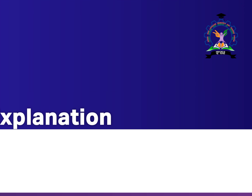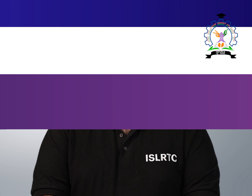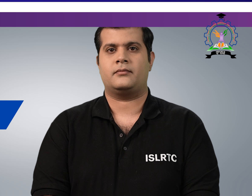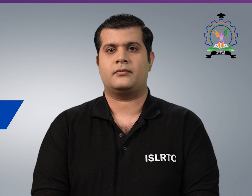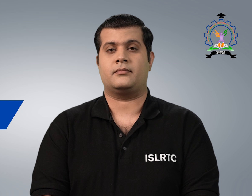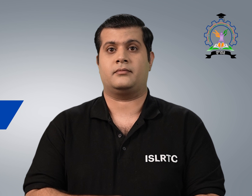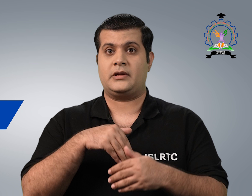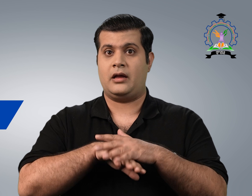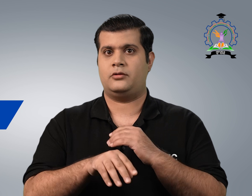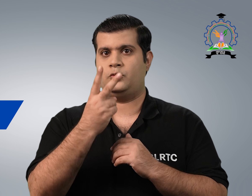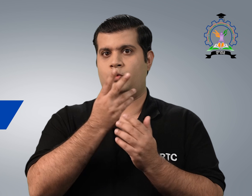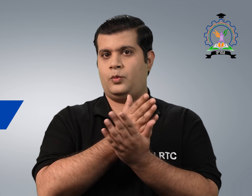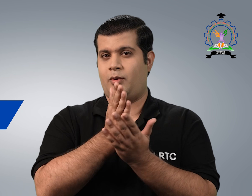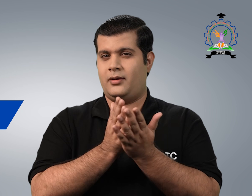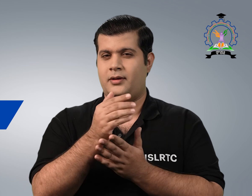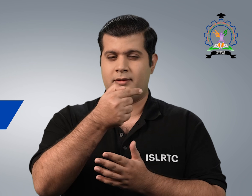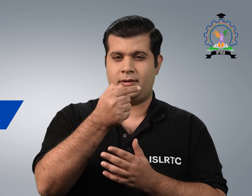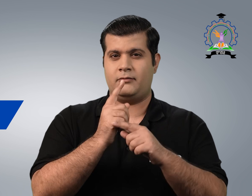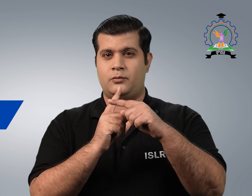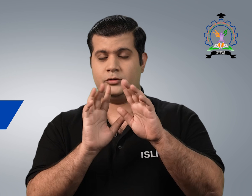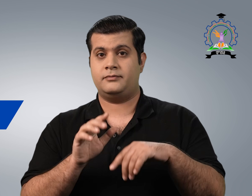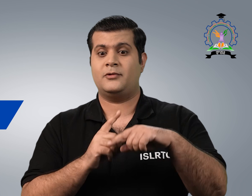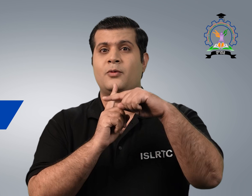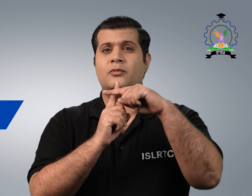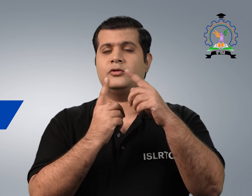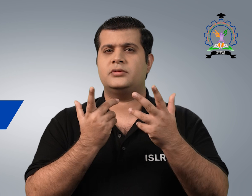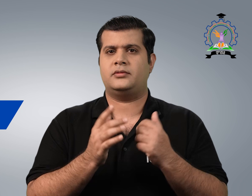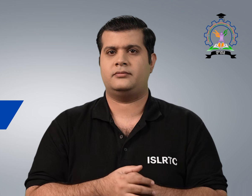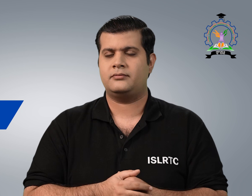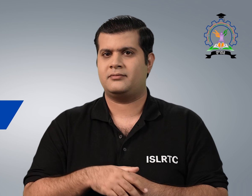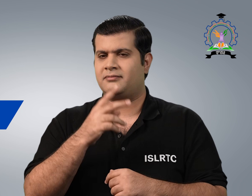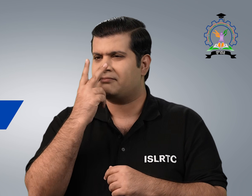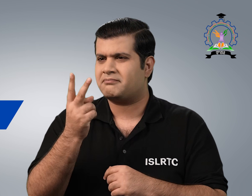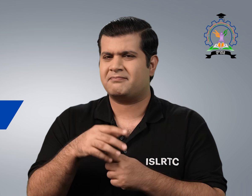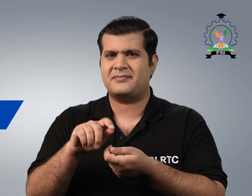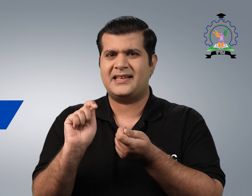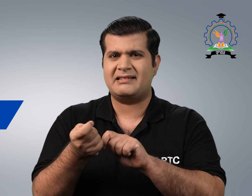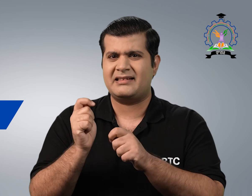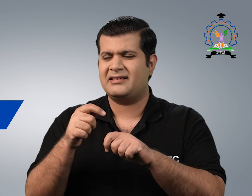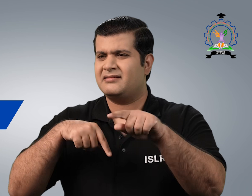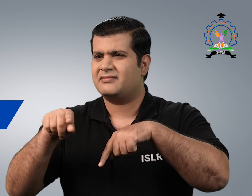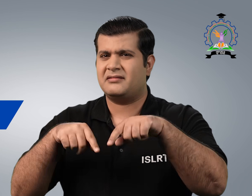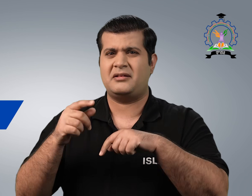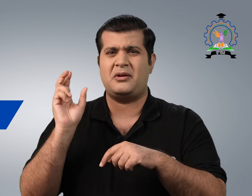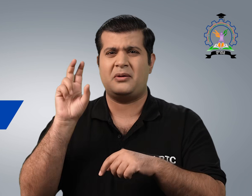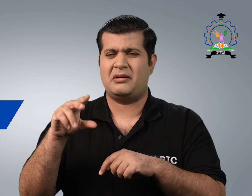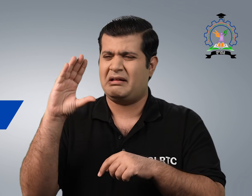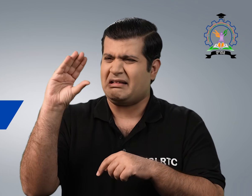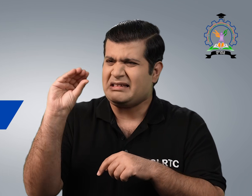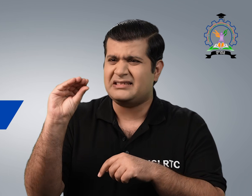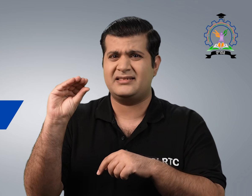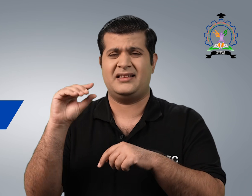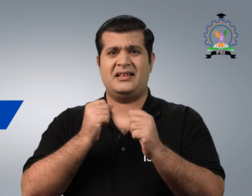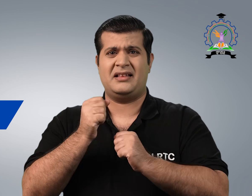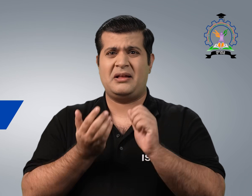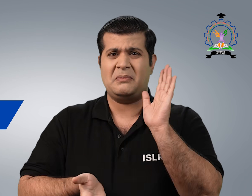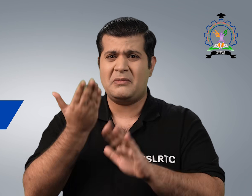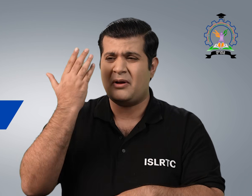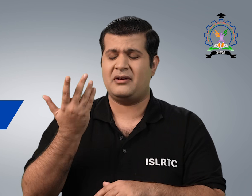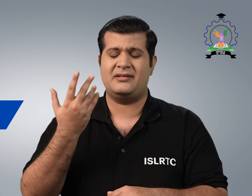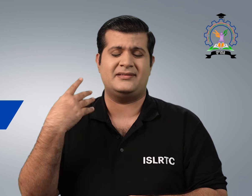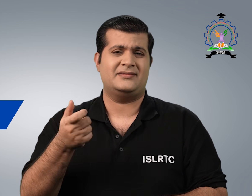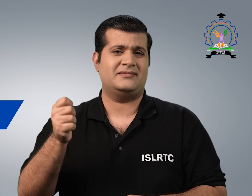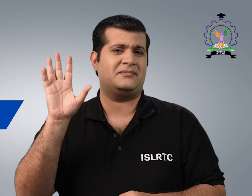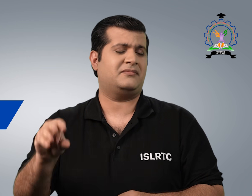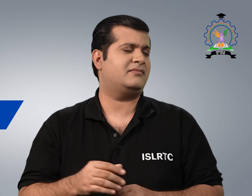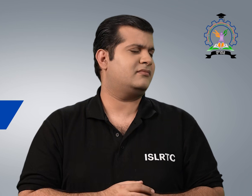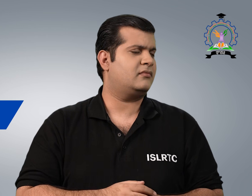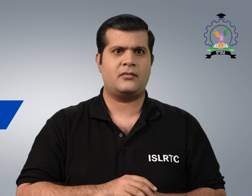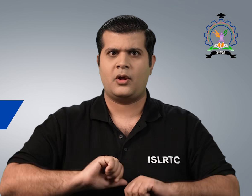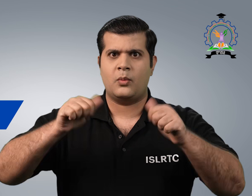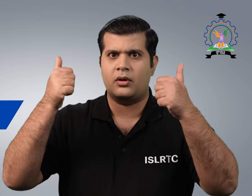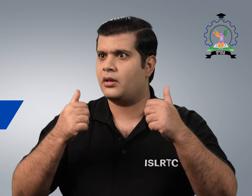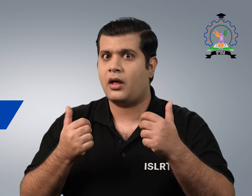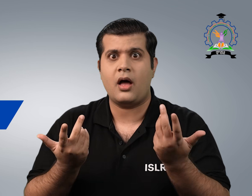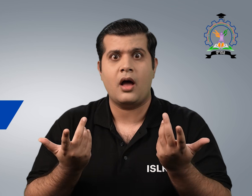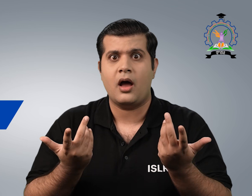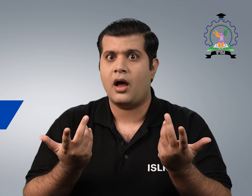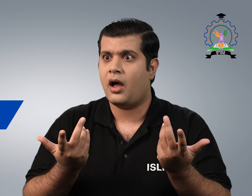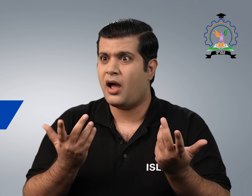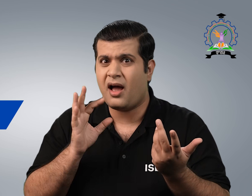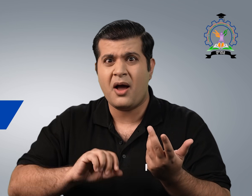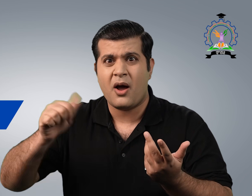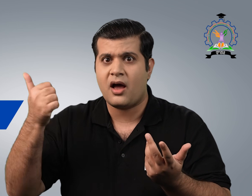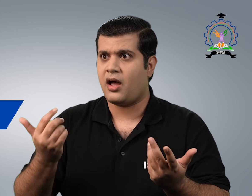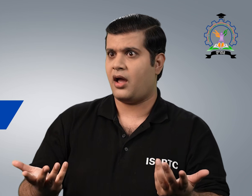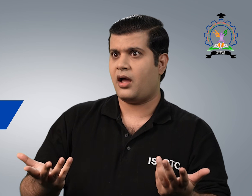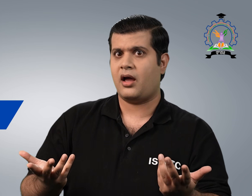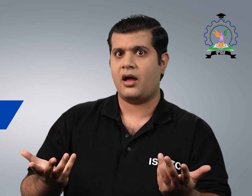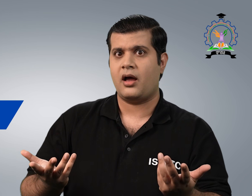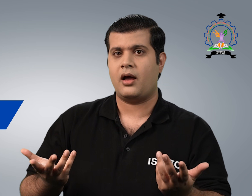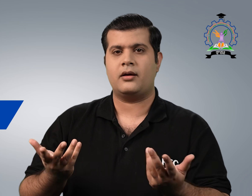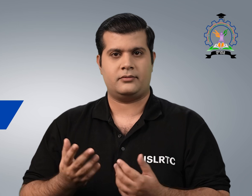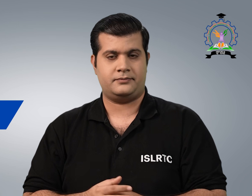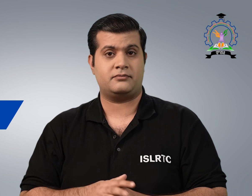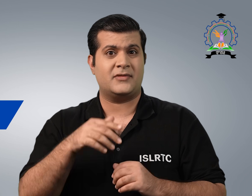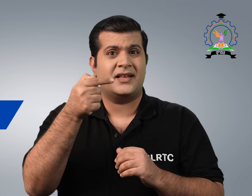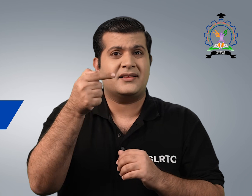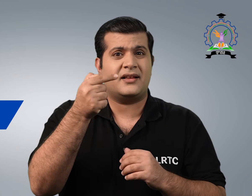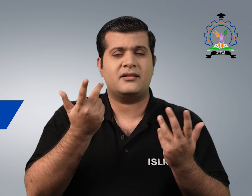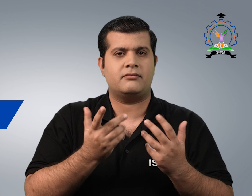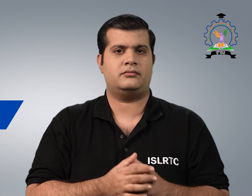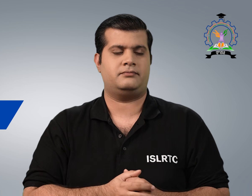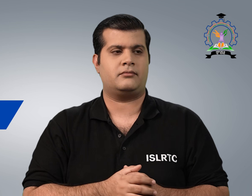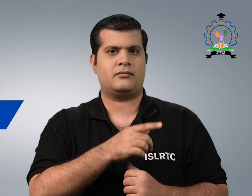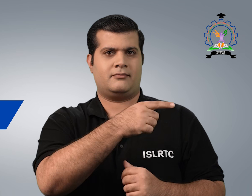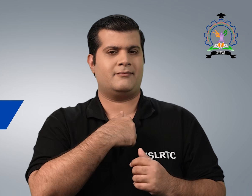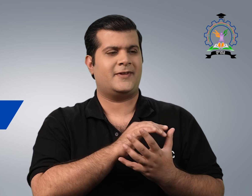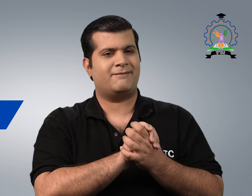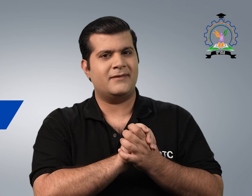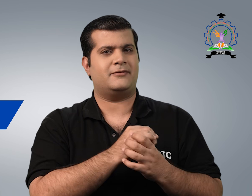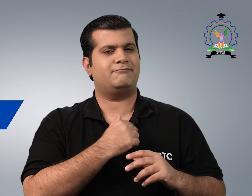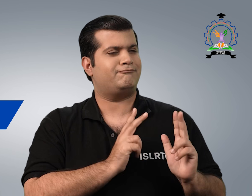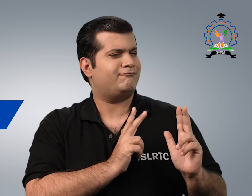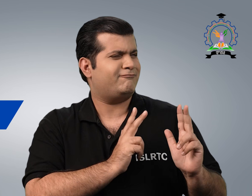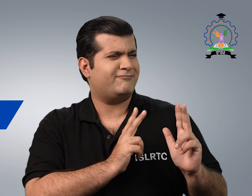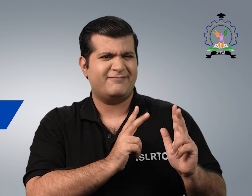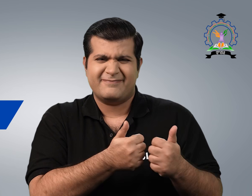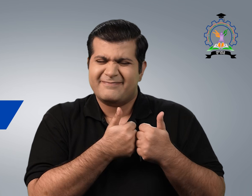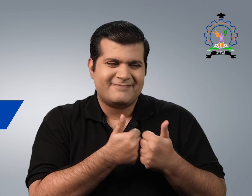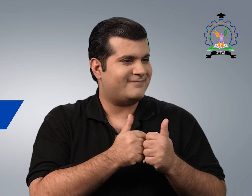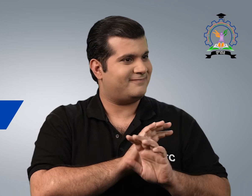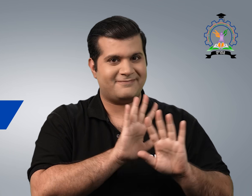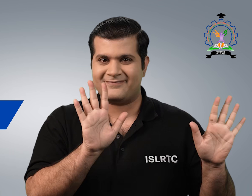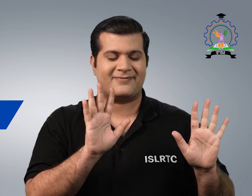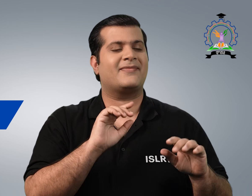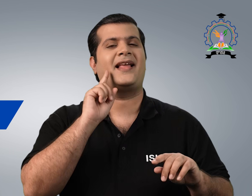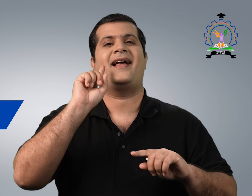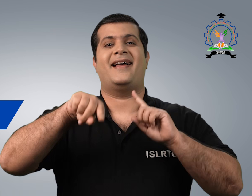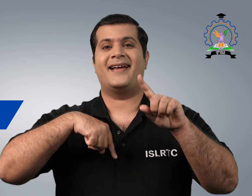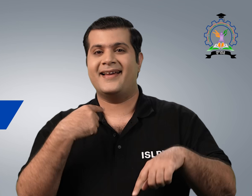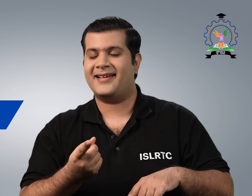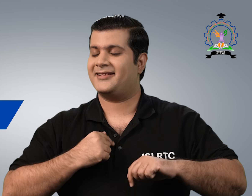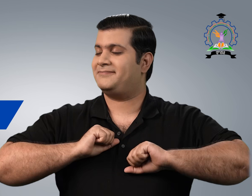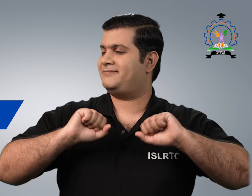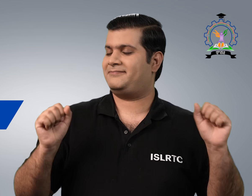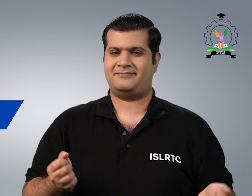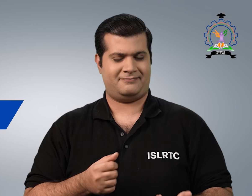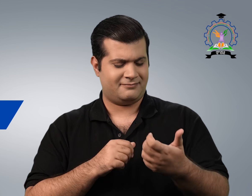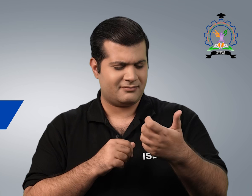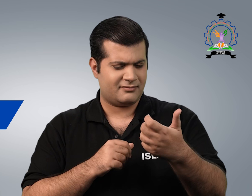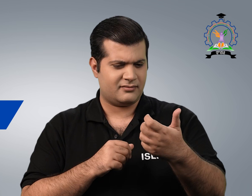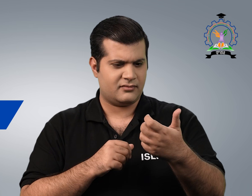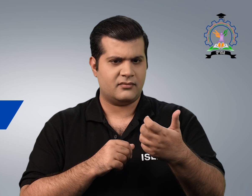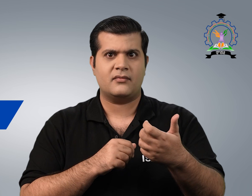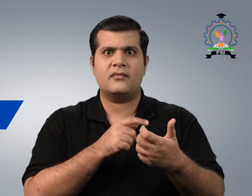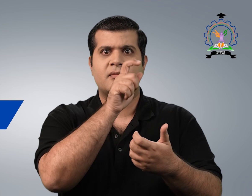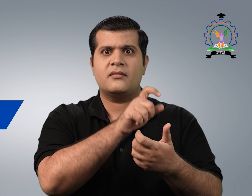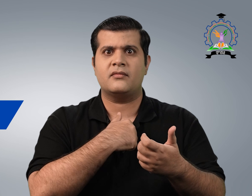Aback has both negative and positive connotations. While watching a cricket match, if you see that a lot of runs are needed in a few overs, you switch off the TV. You are taken aback when the team unexpectedly wins the match. Example for negative connotation - I was chatting with my friend the previous night, and when I woke up the next morning,